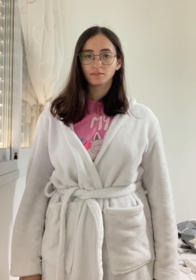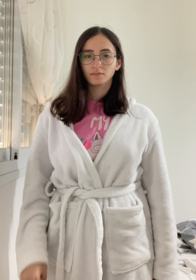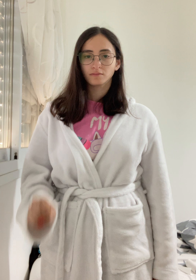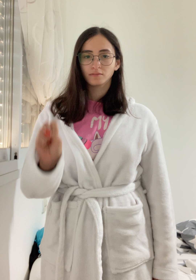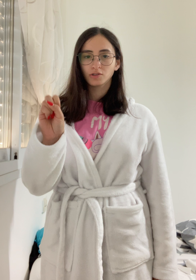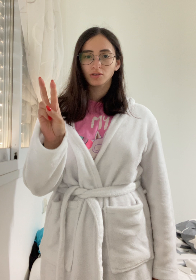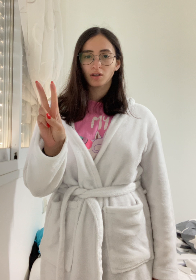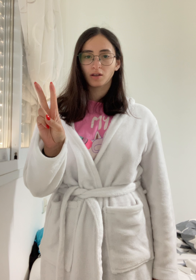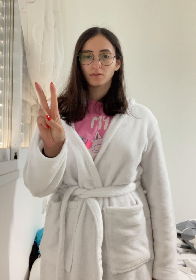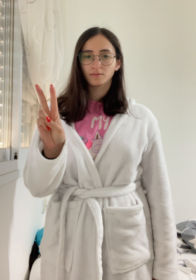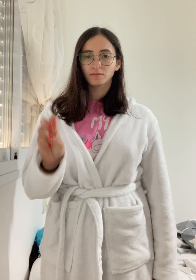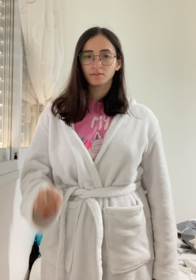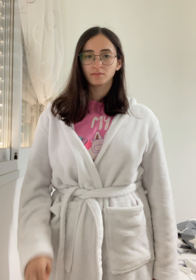שניים